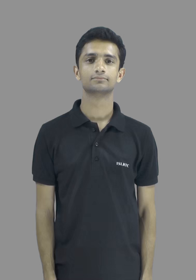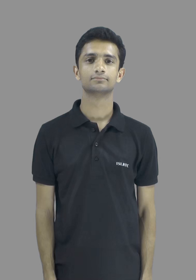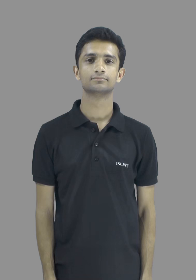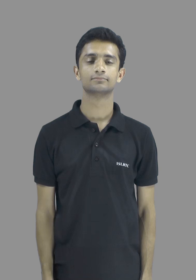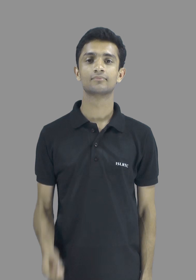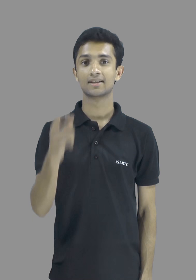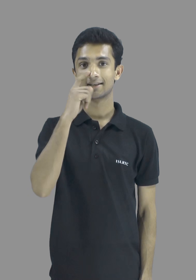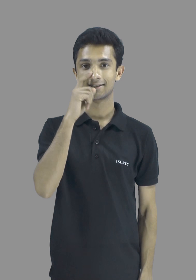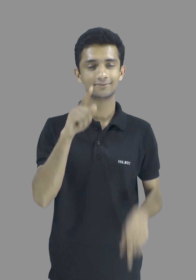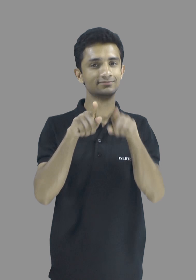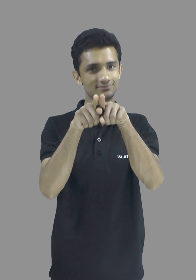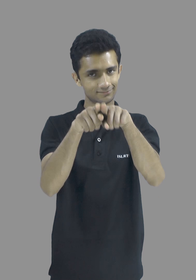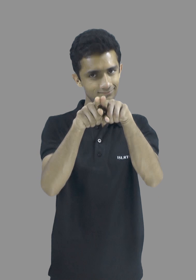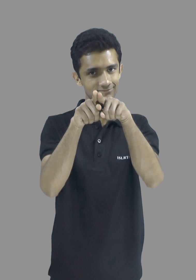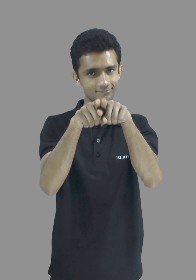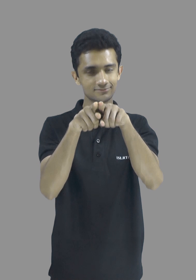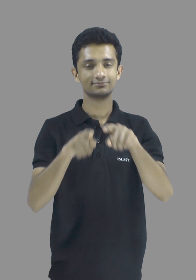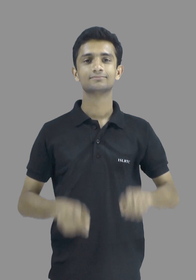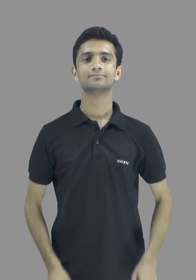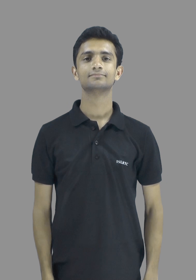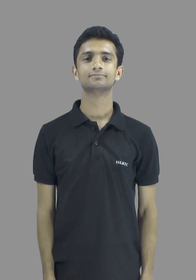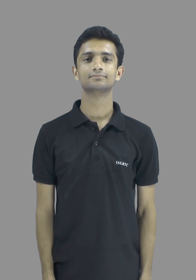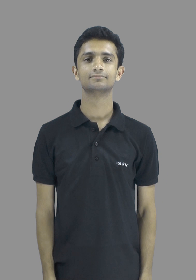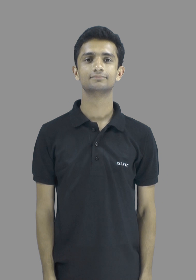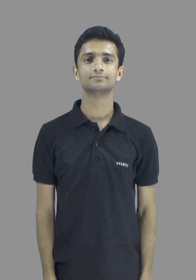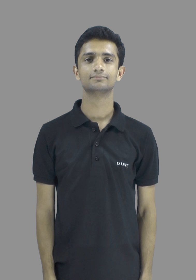Girlfriend